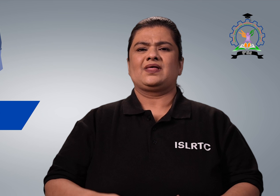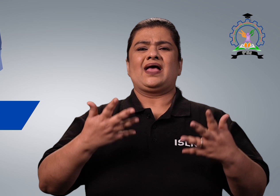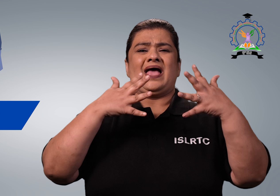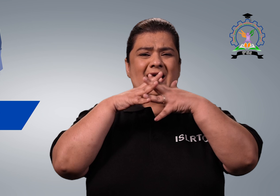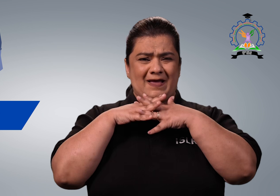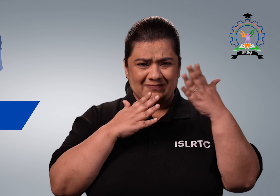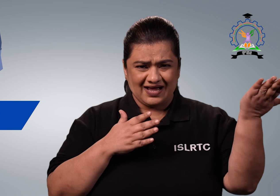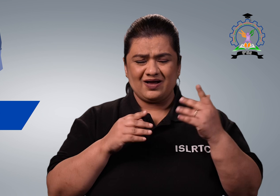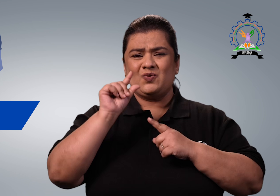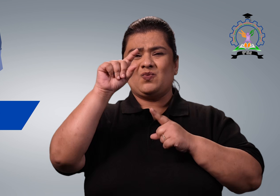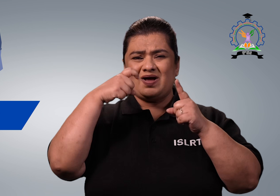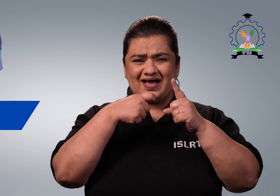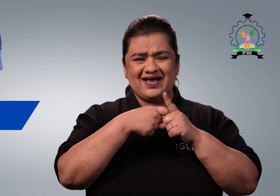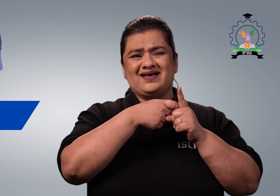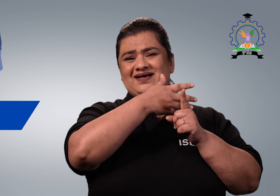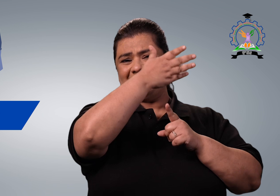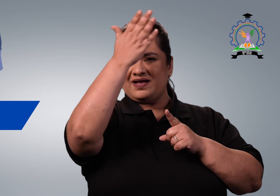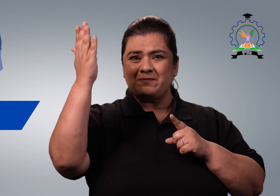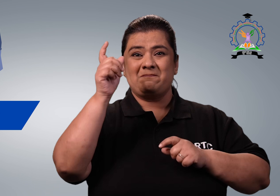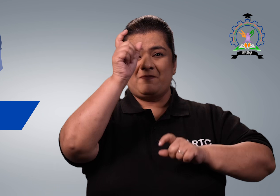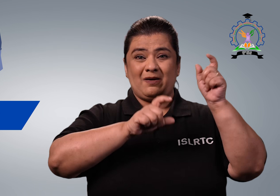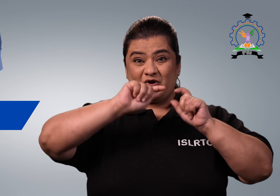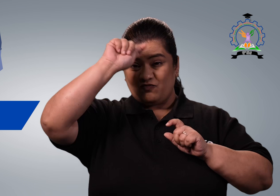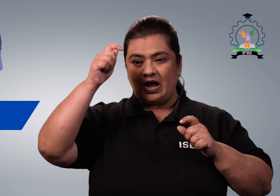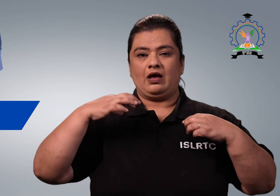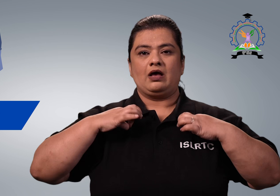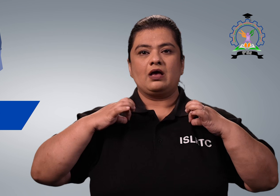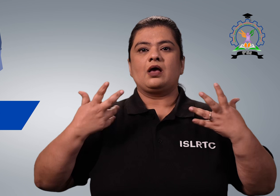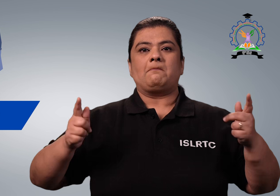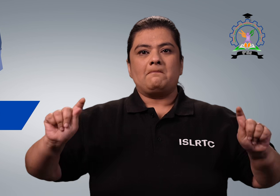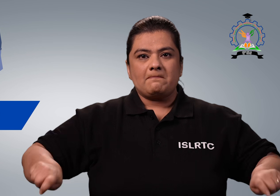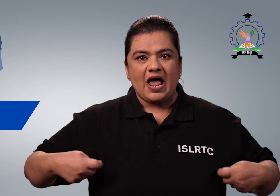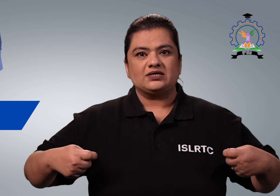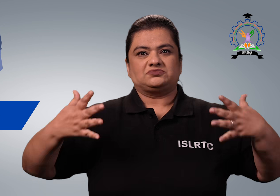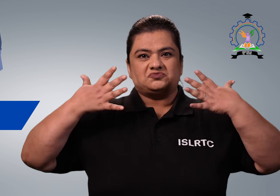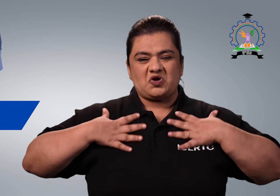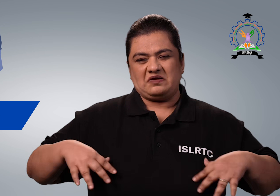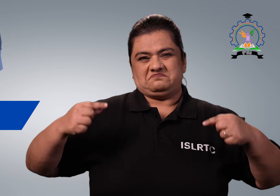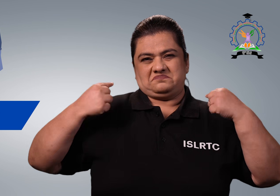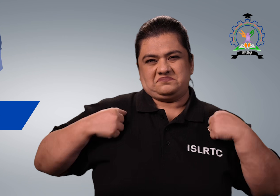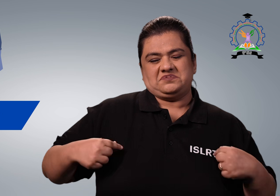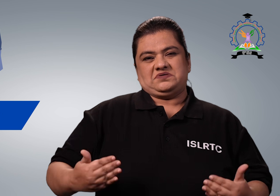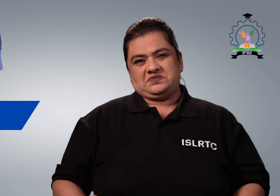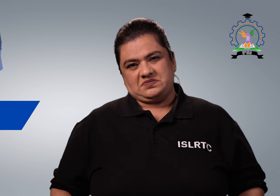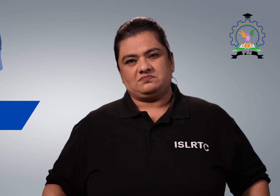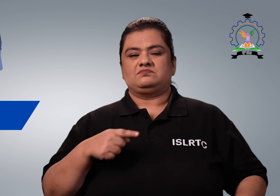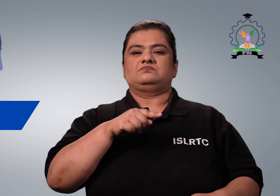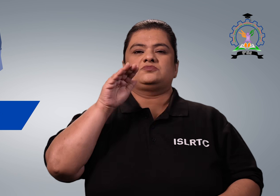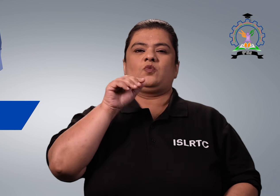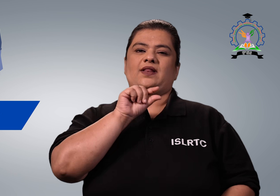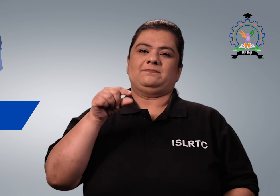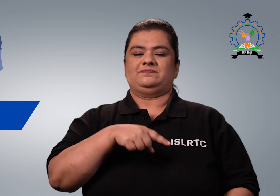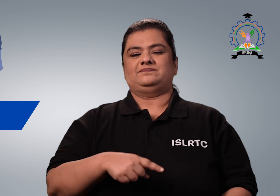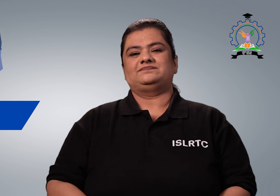It refers to clothing styles associated with USA, UK and other western countries and include items like jeans, tops etc.